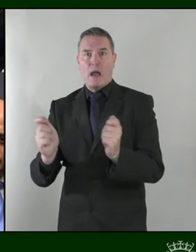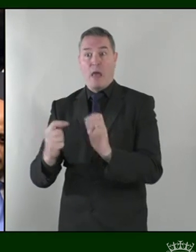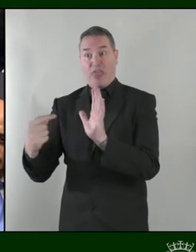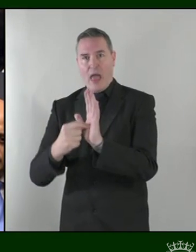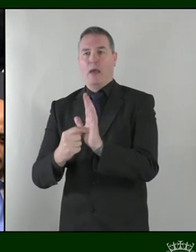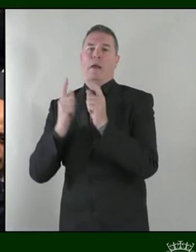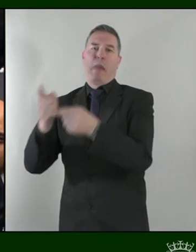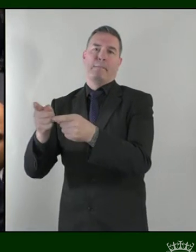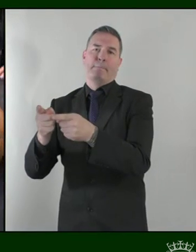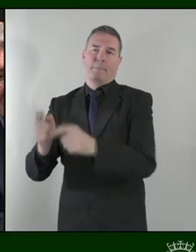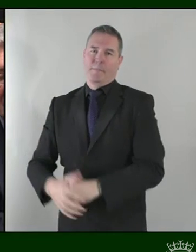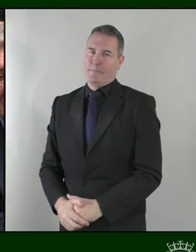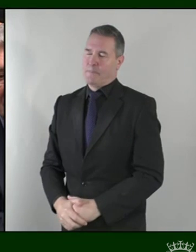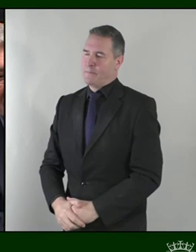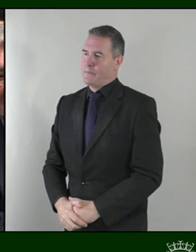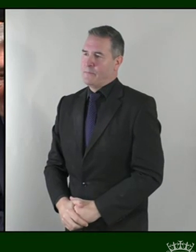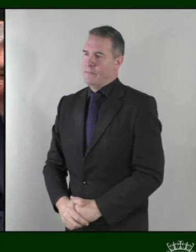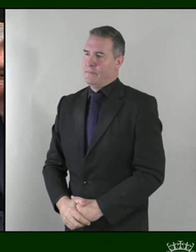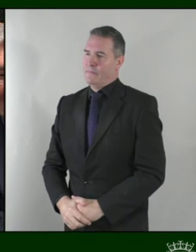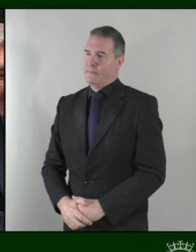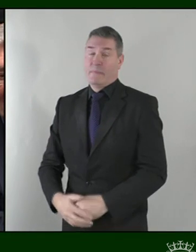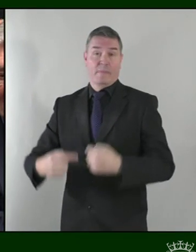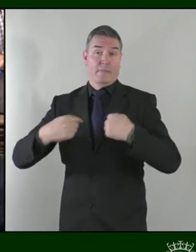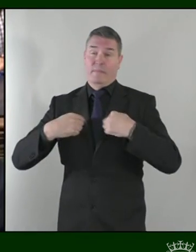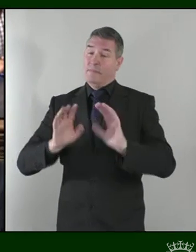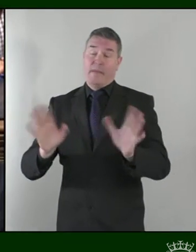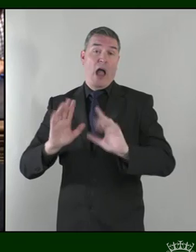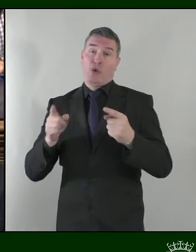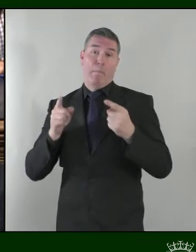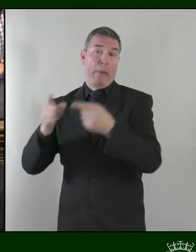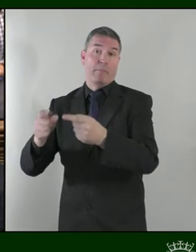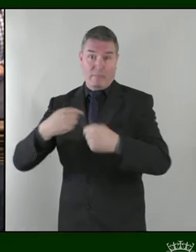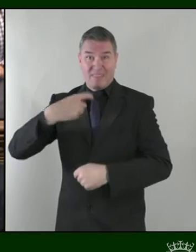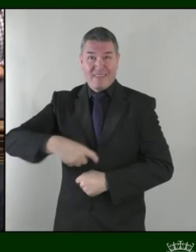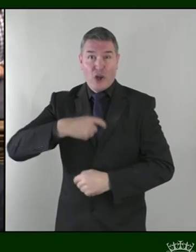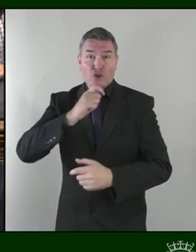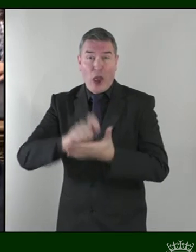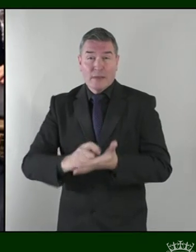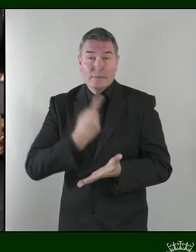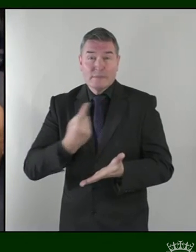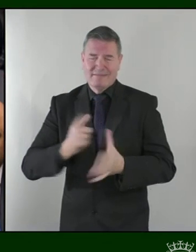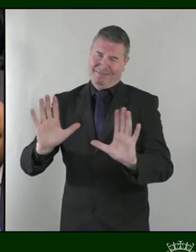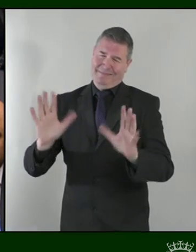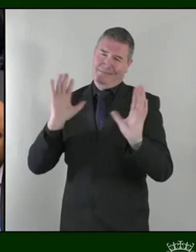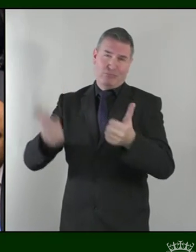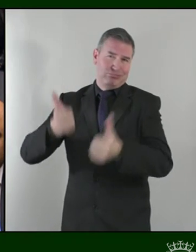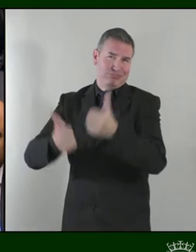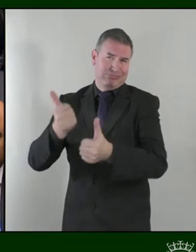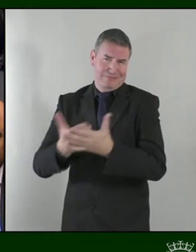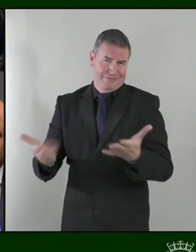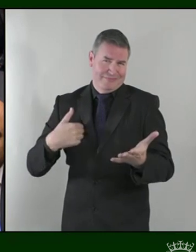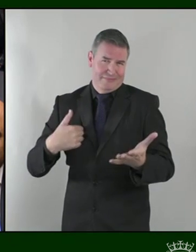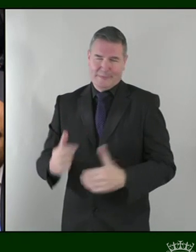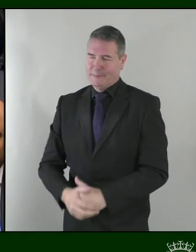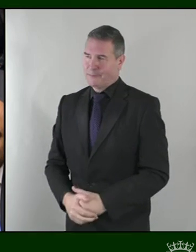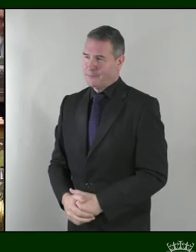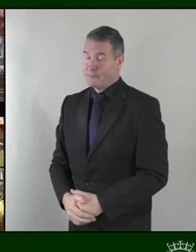They blame the media for it. I do not blame them; I am a journalist—I love journalism.